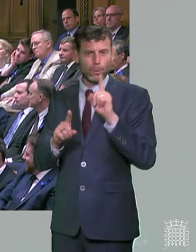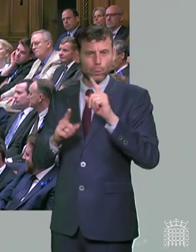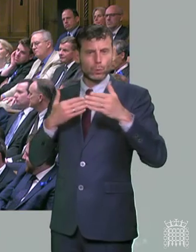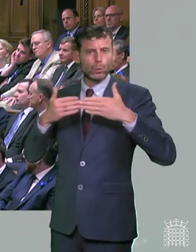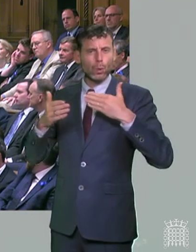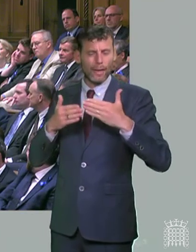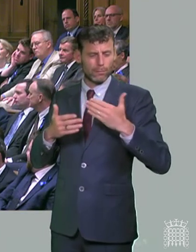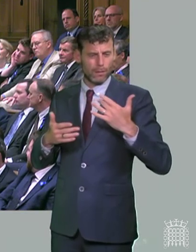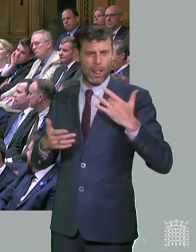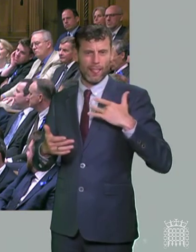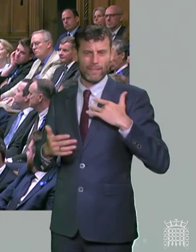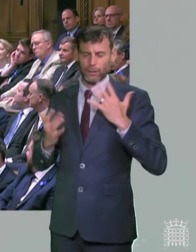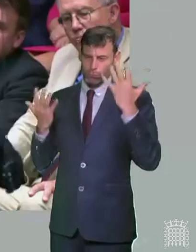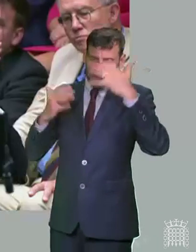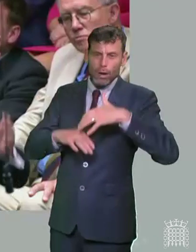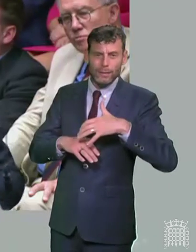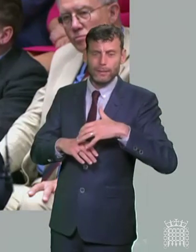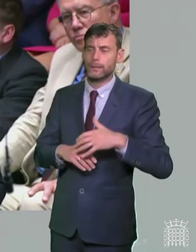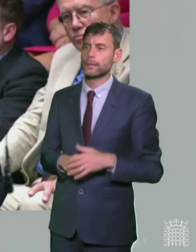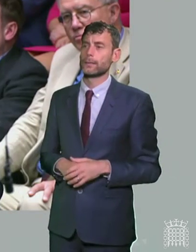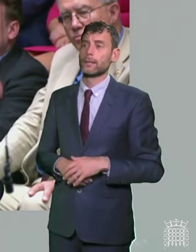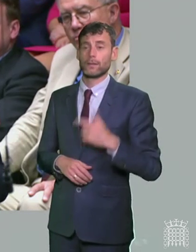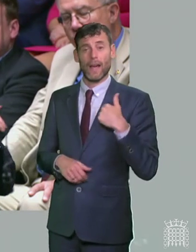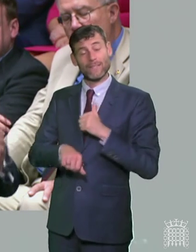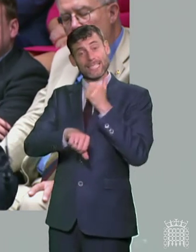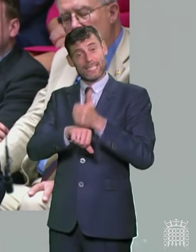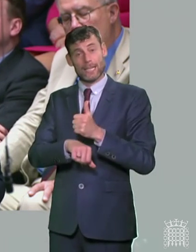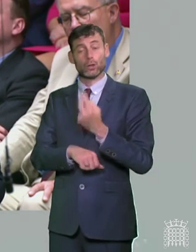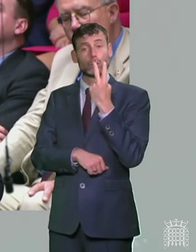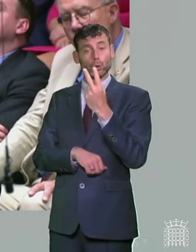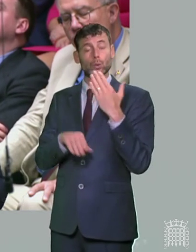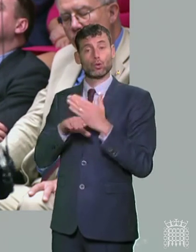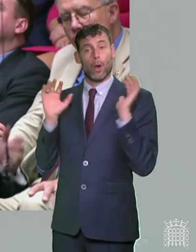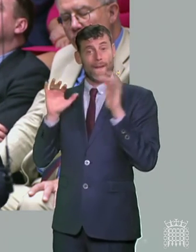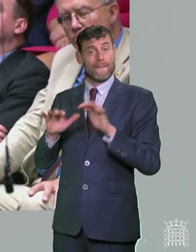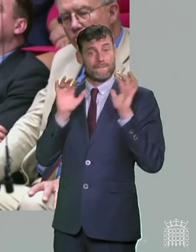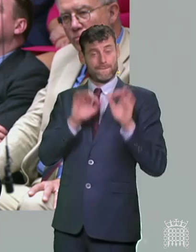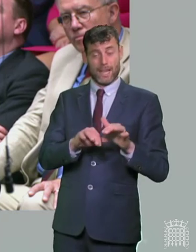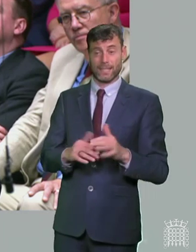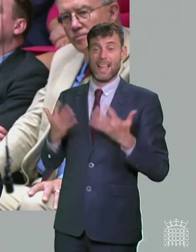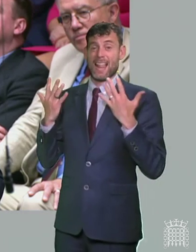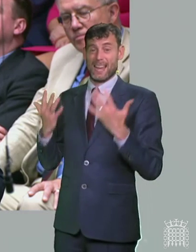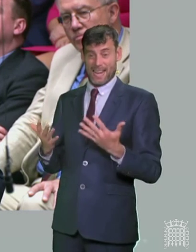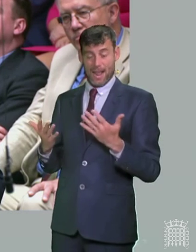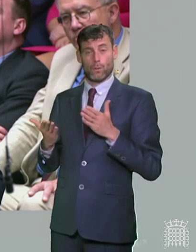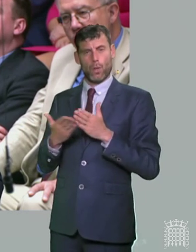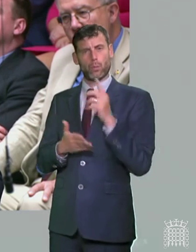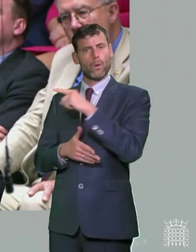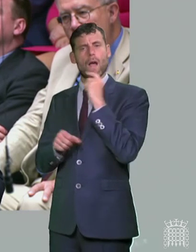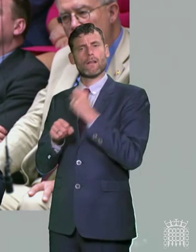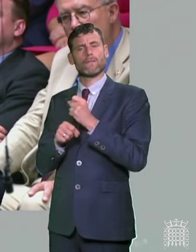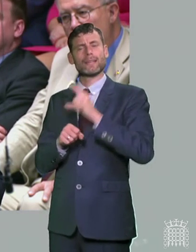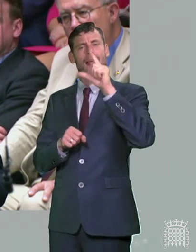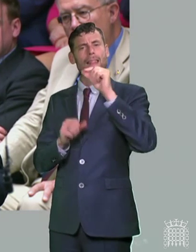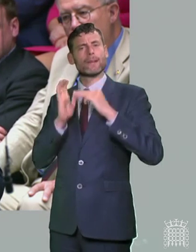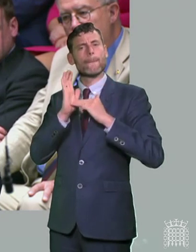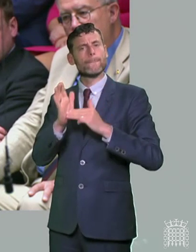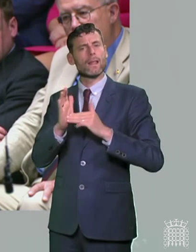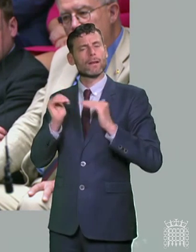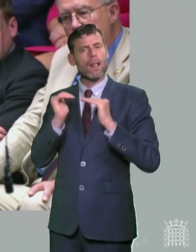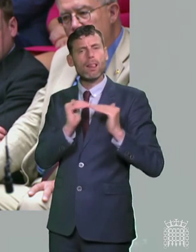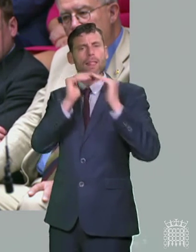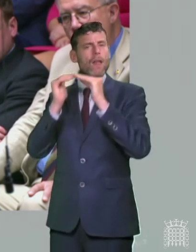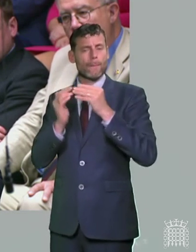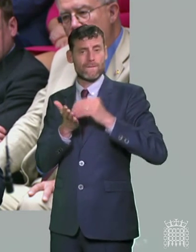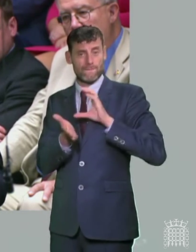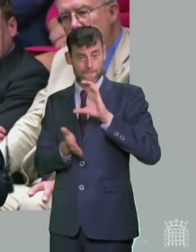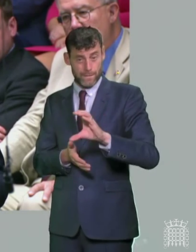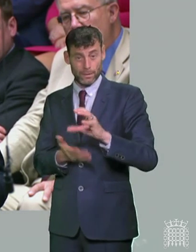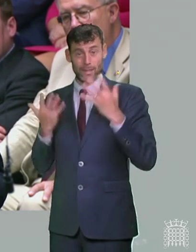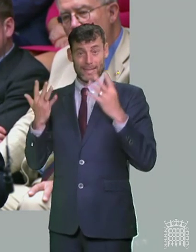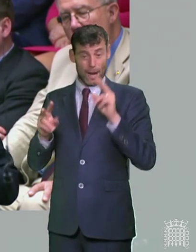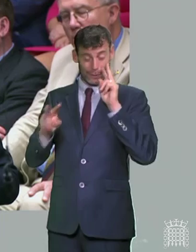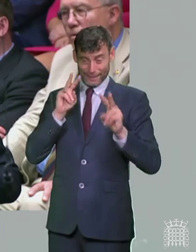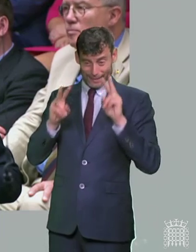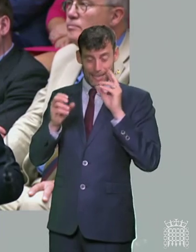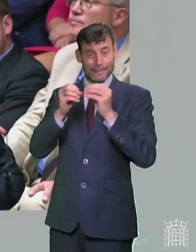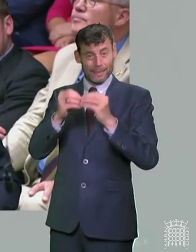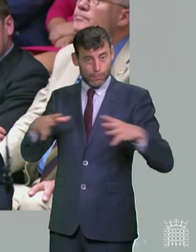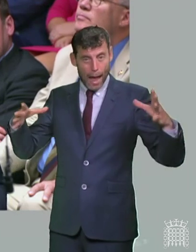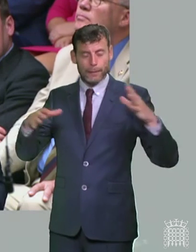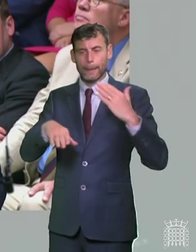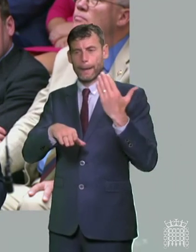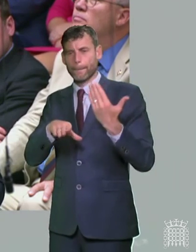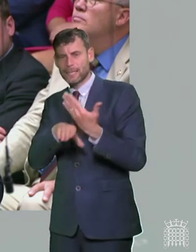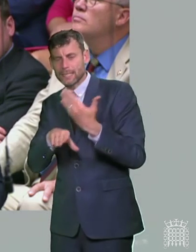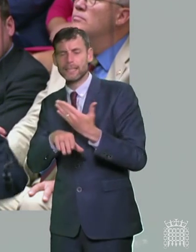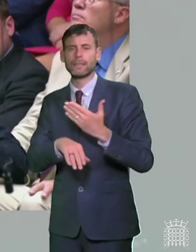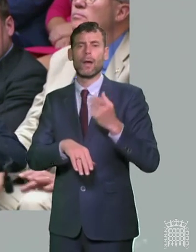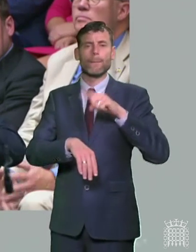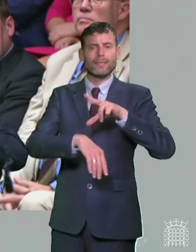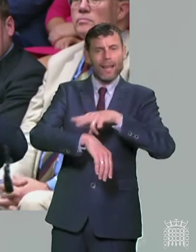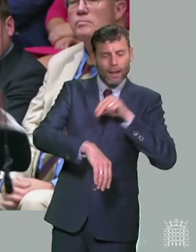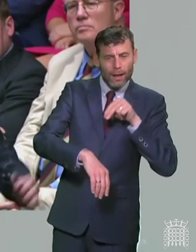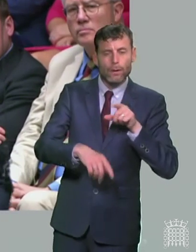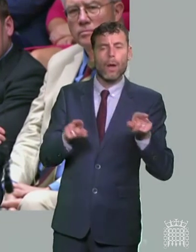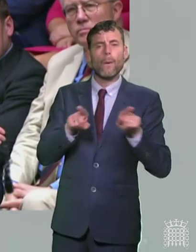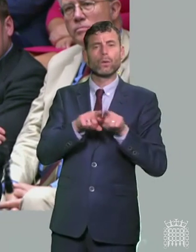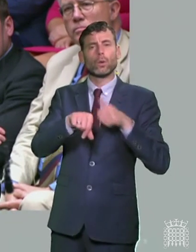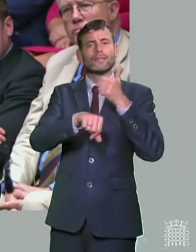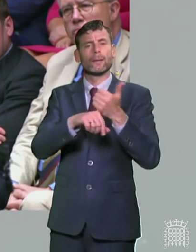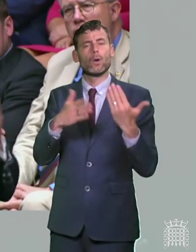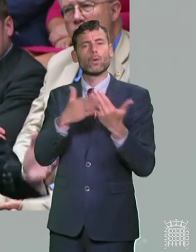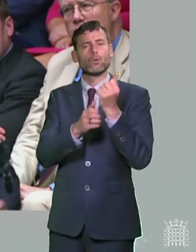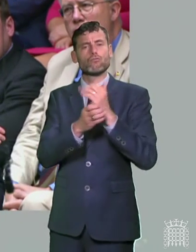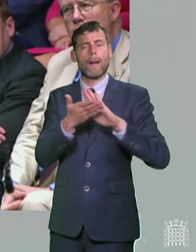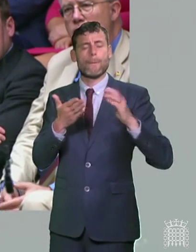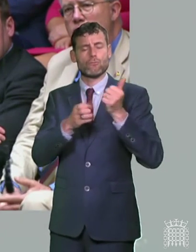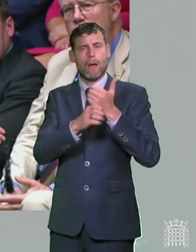I have personally hosted two jobs fairs, and thanks to an £11 million investment from the Government levelling-up fund, Rother Valley will benefit from a cutting-edge skills and employment village and a leading incubator space for training apprenticeships and start-ups, hosted at the old Maltby Grammar School, in areas neglected under Labour.